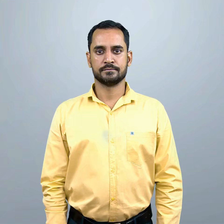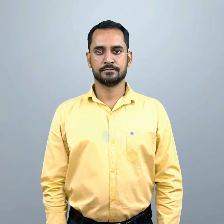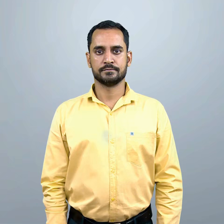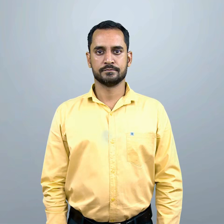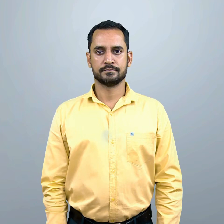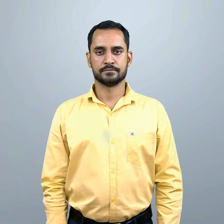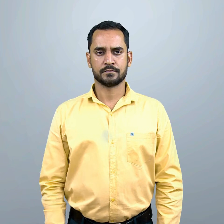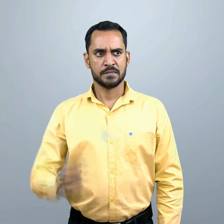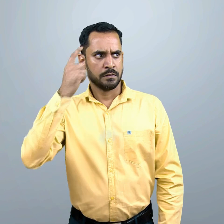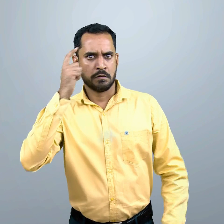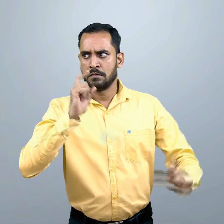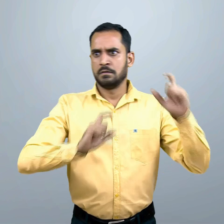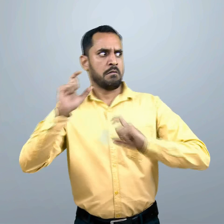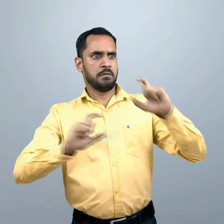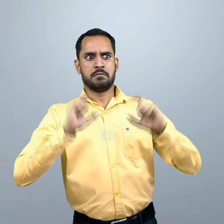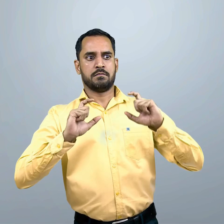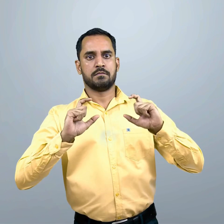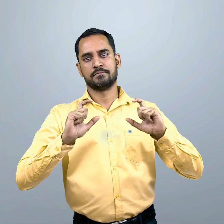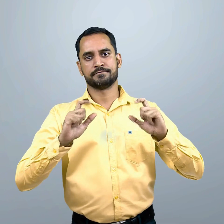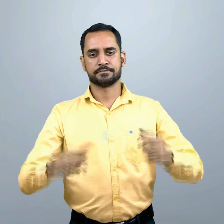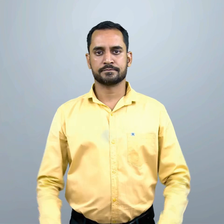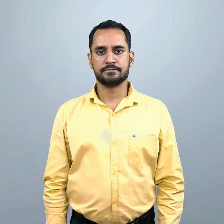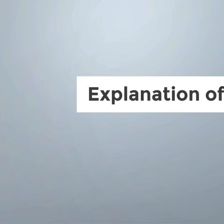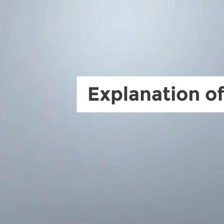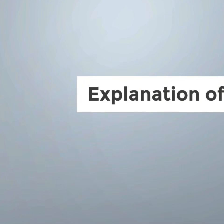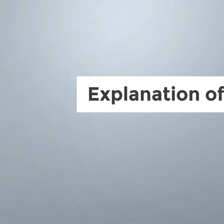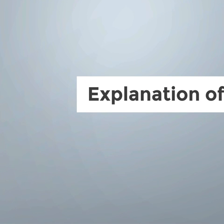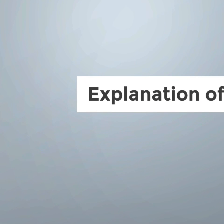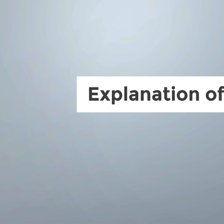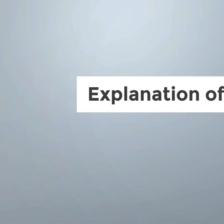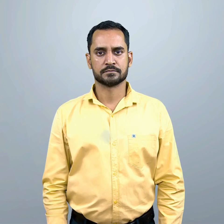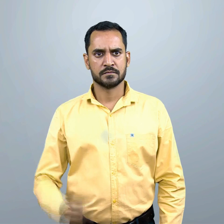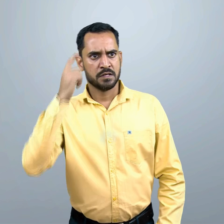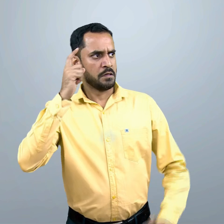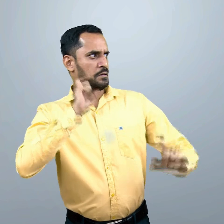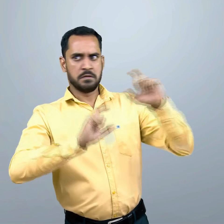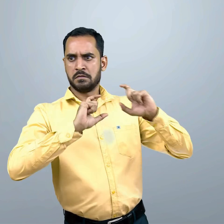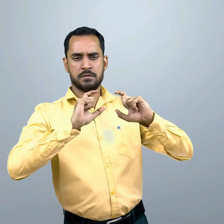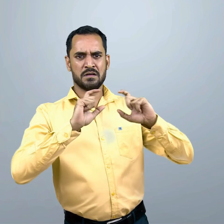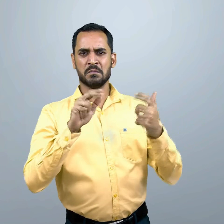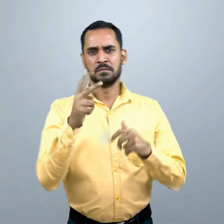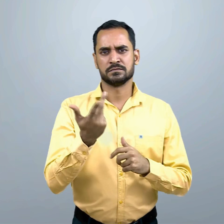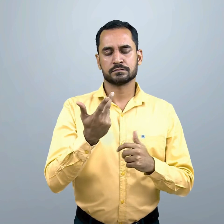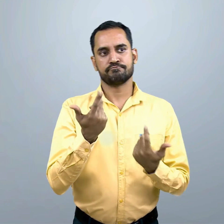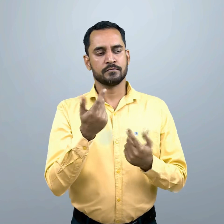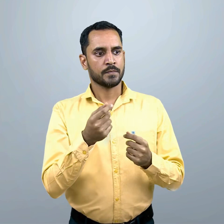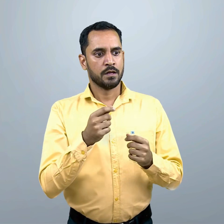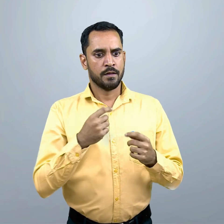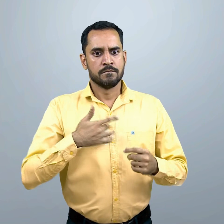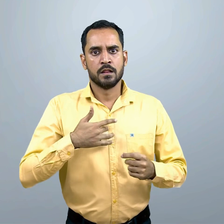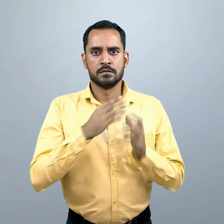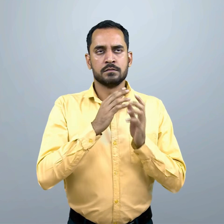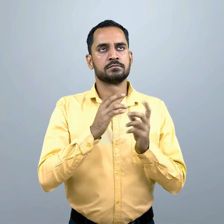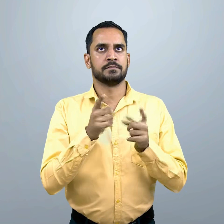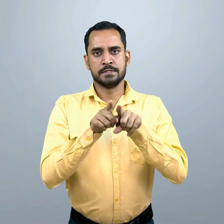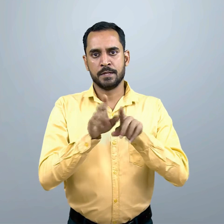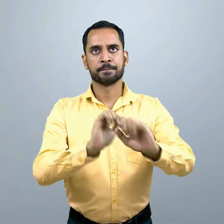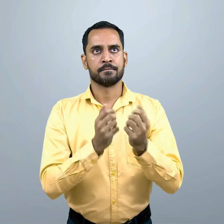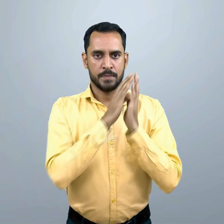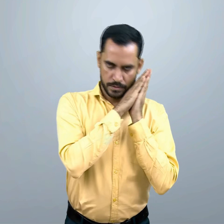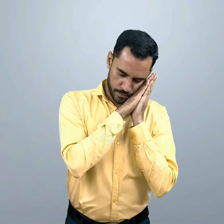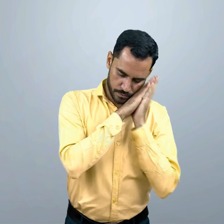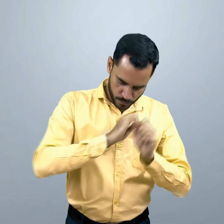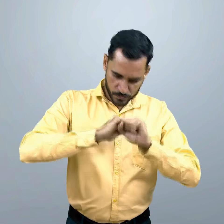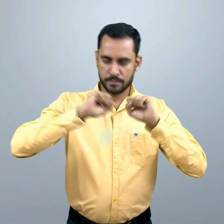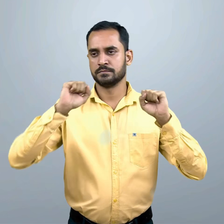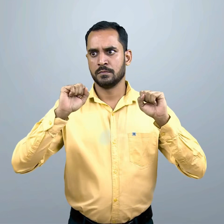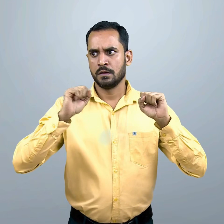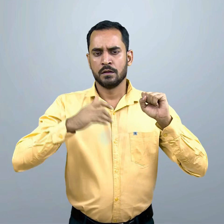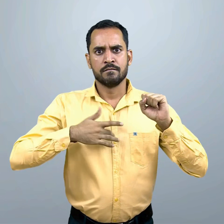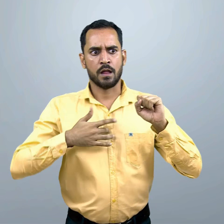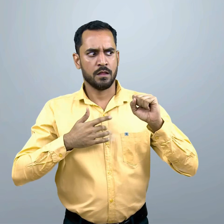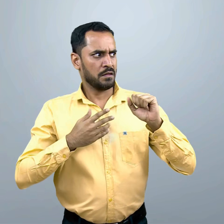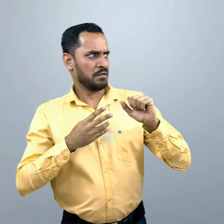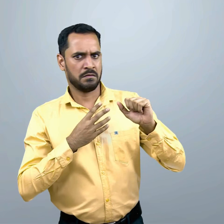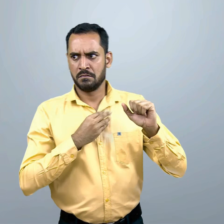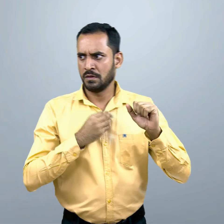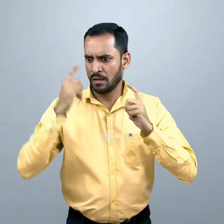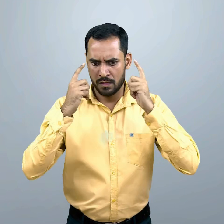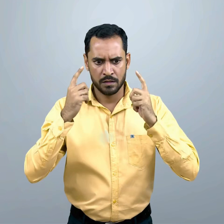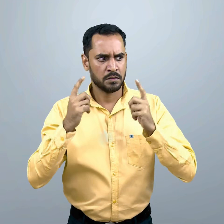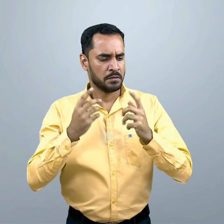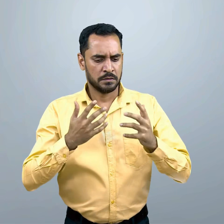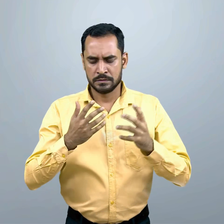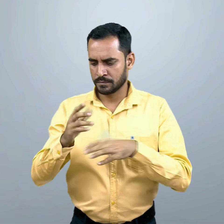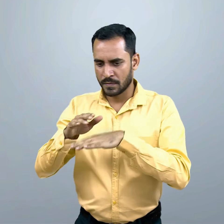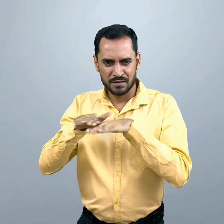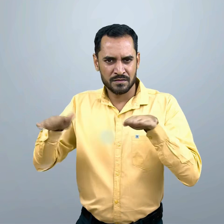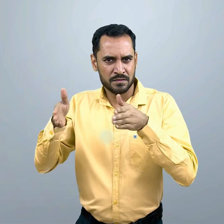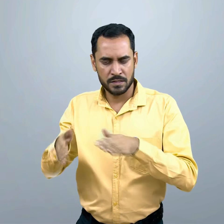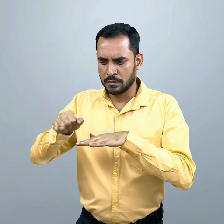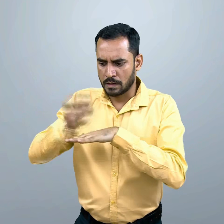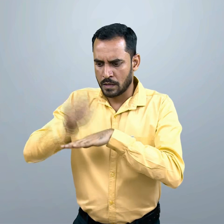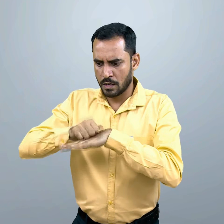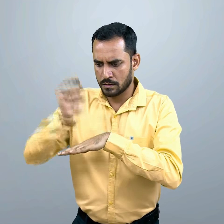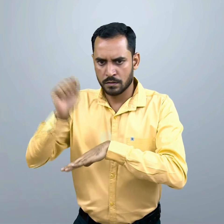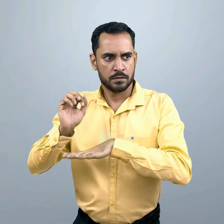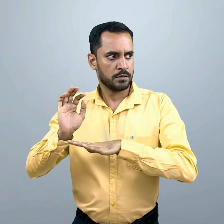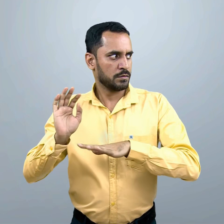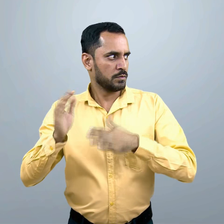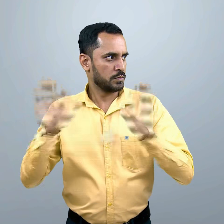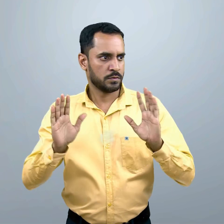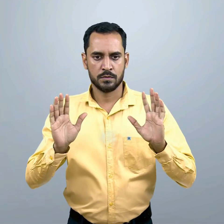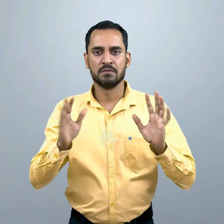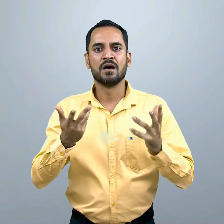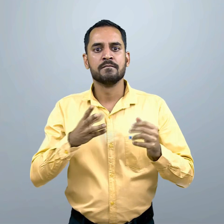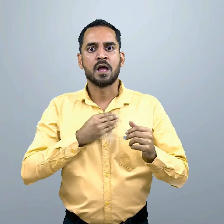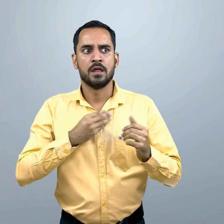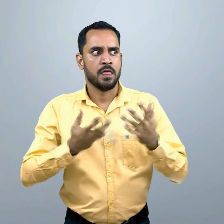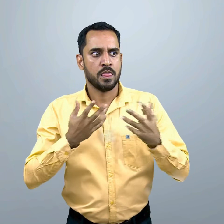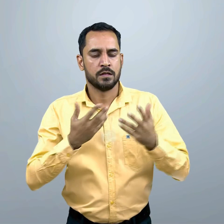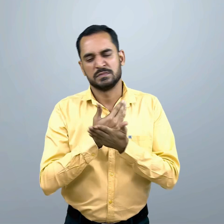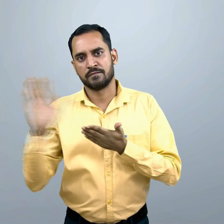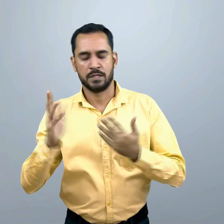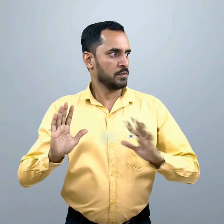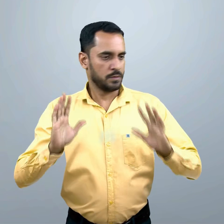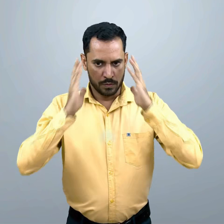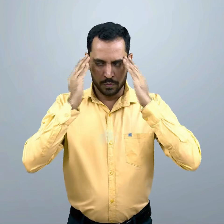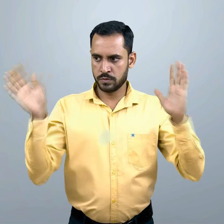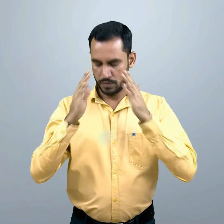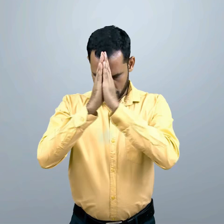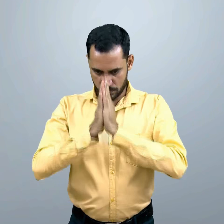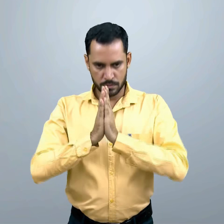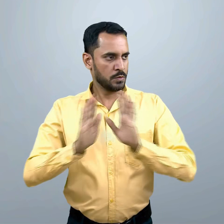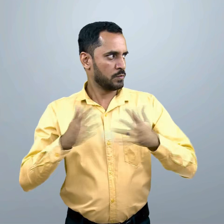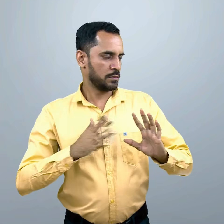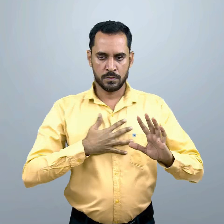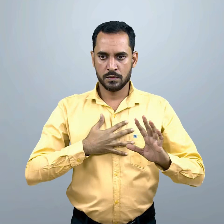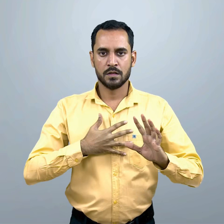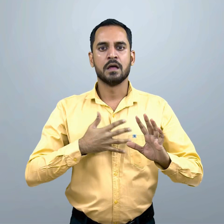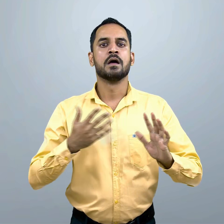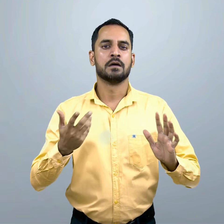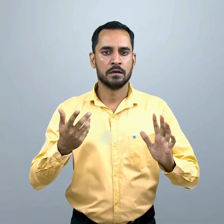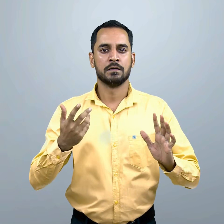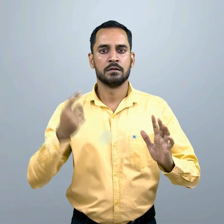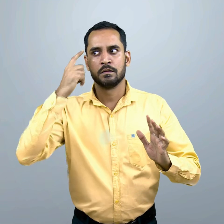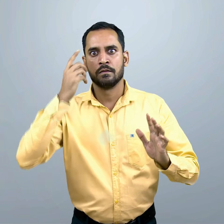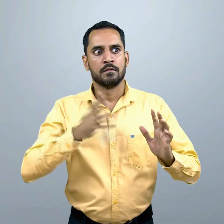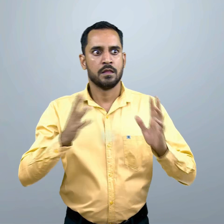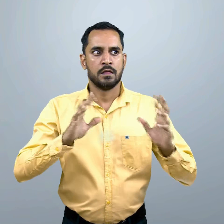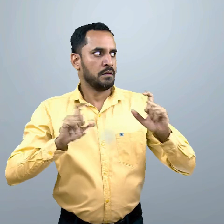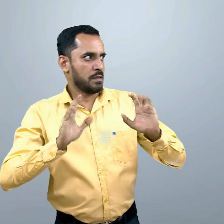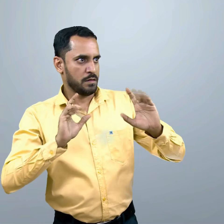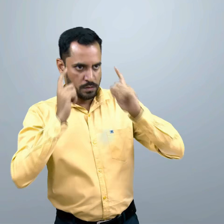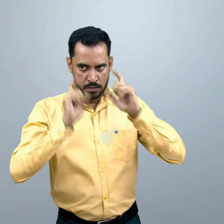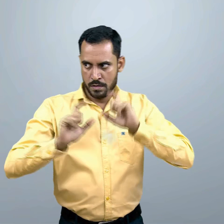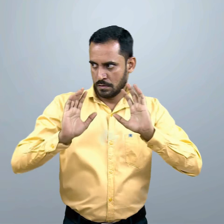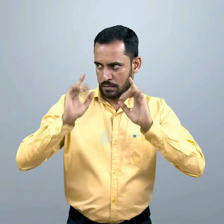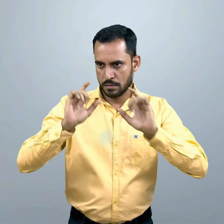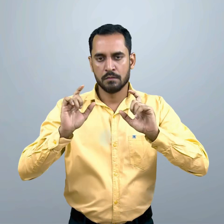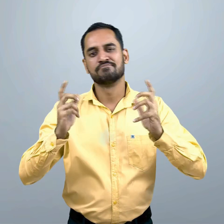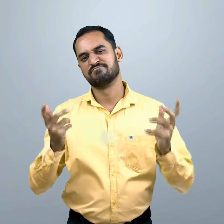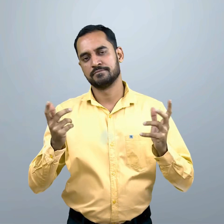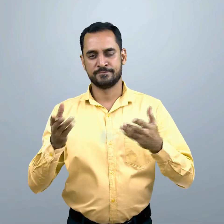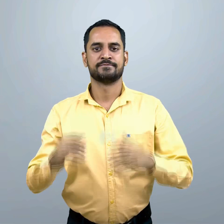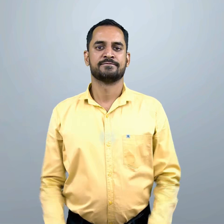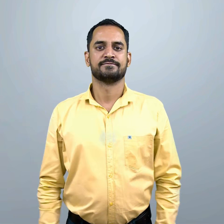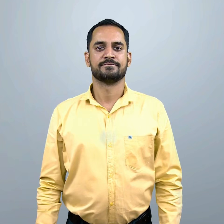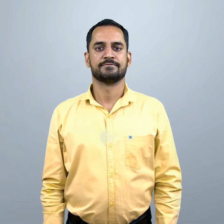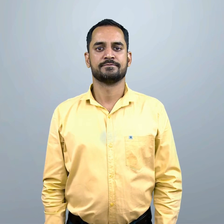Compulsions